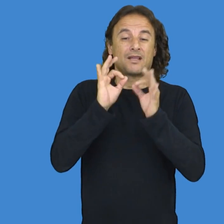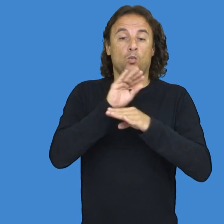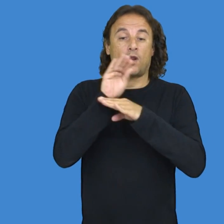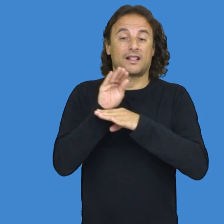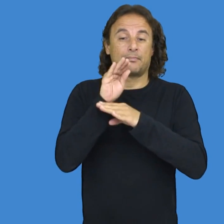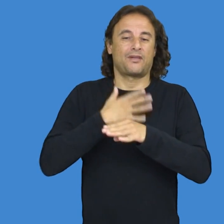cuidar